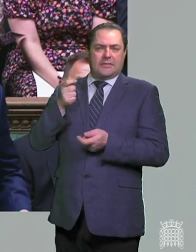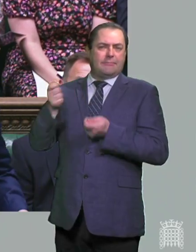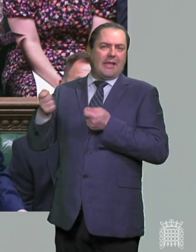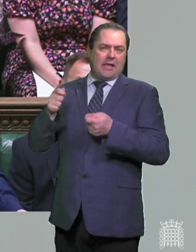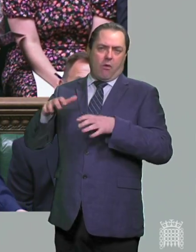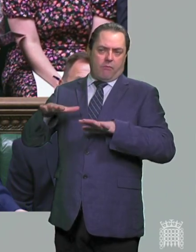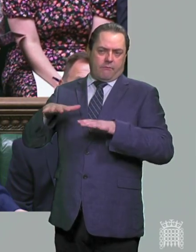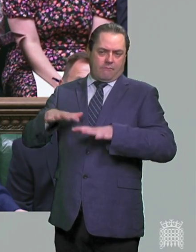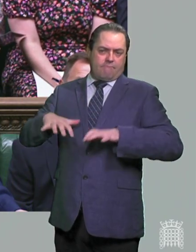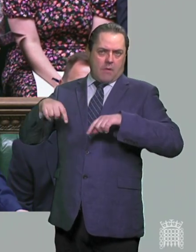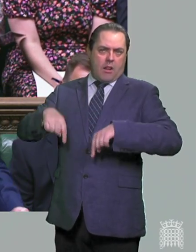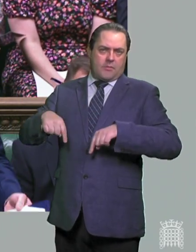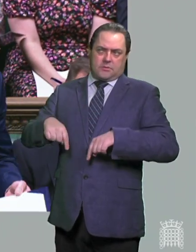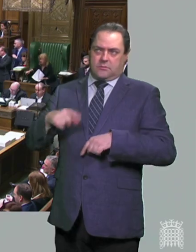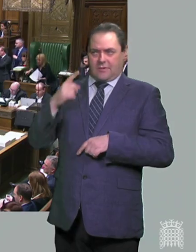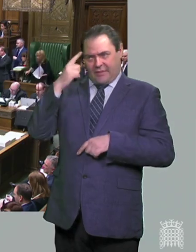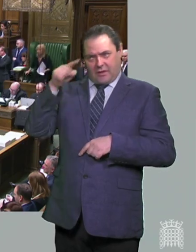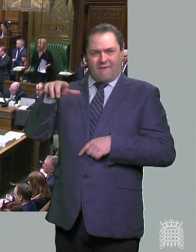Our thoughts and prayers are with her family.